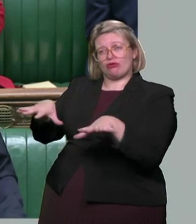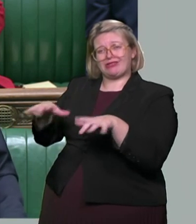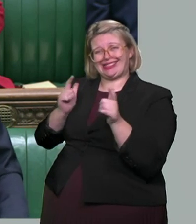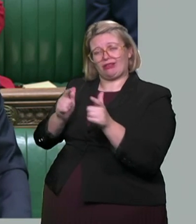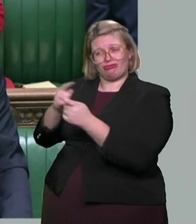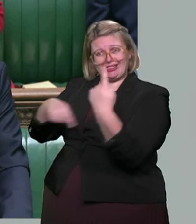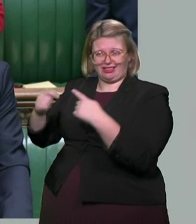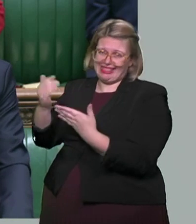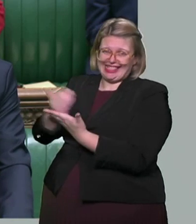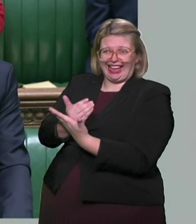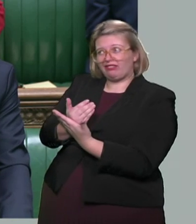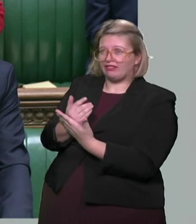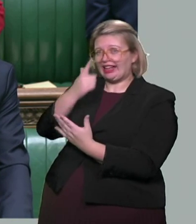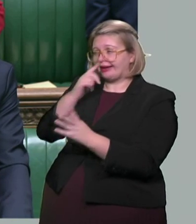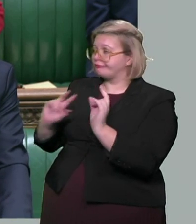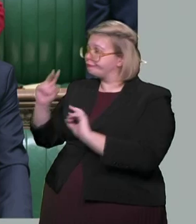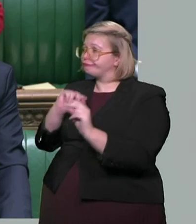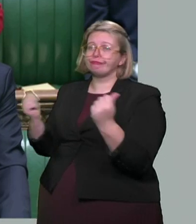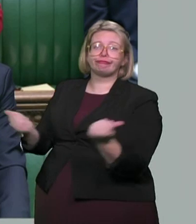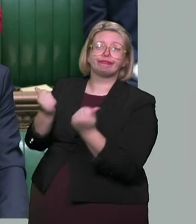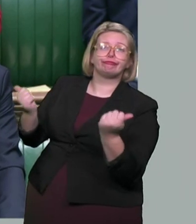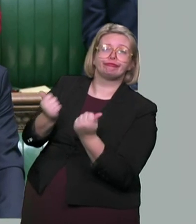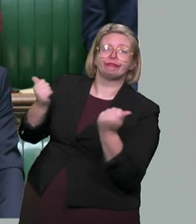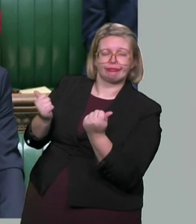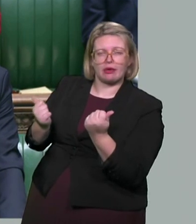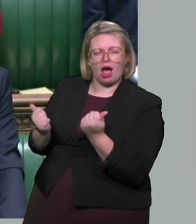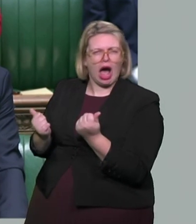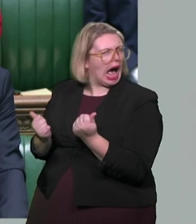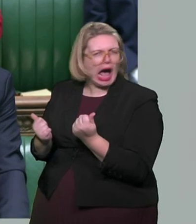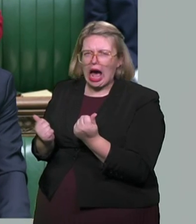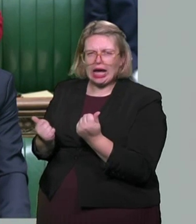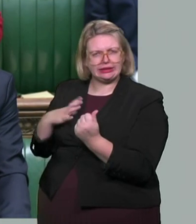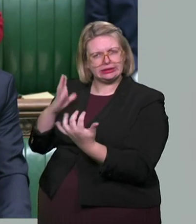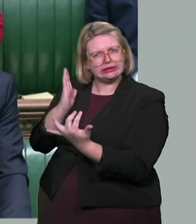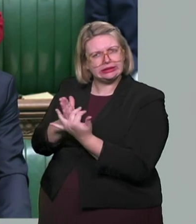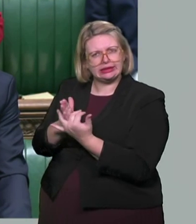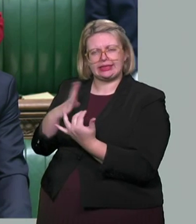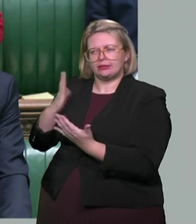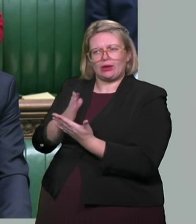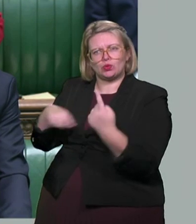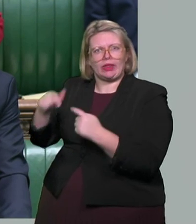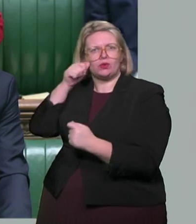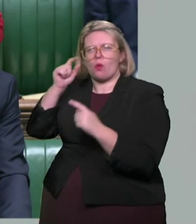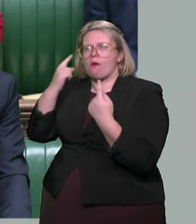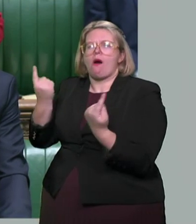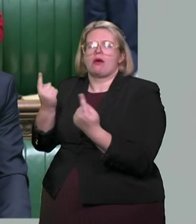We must ensure that unaccountable and arrogant social media companies take responsibility for their platforms.